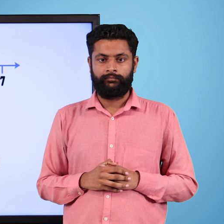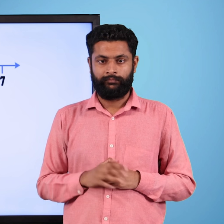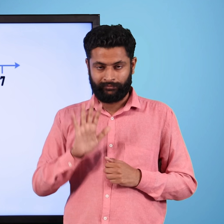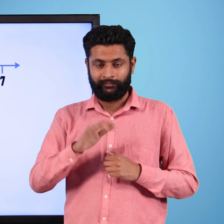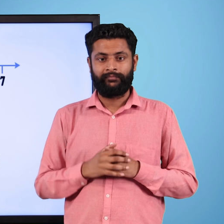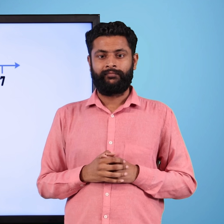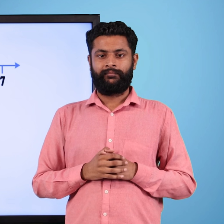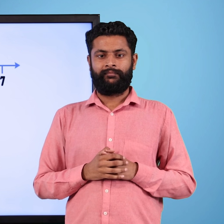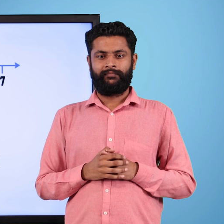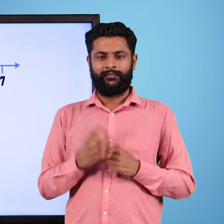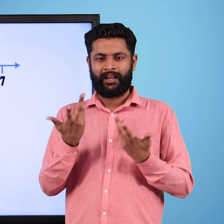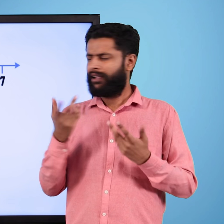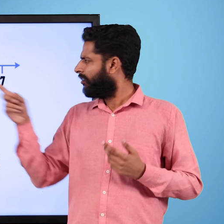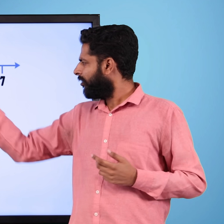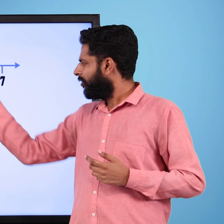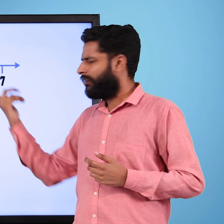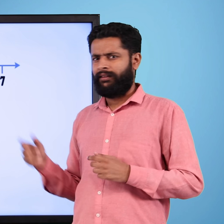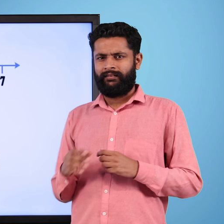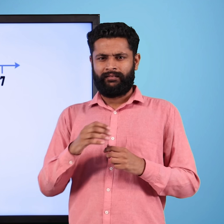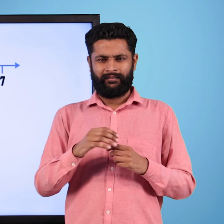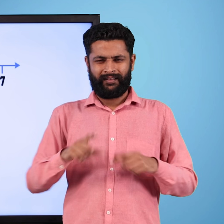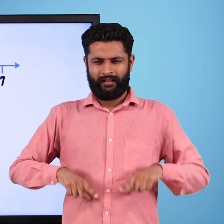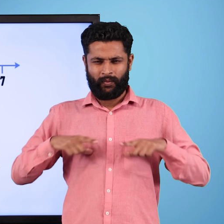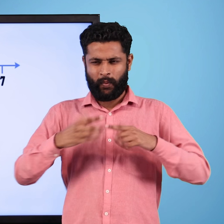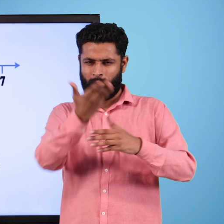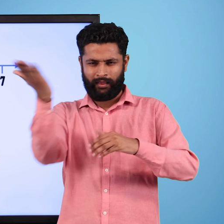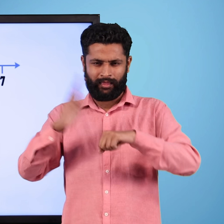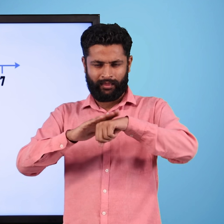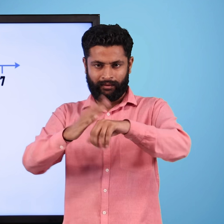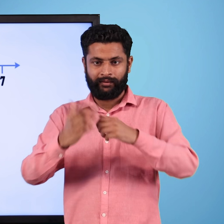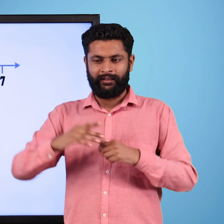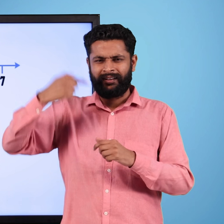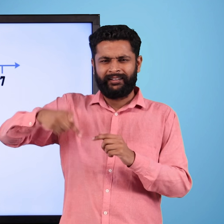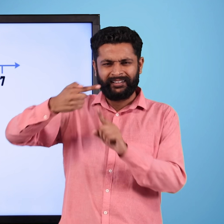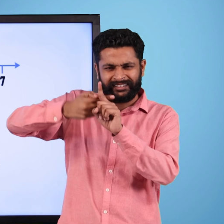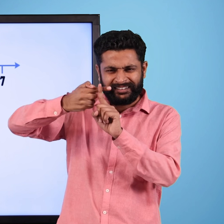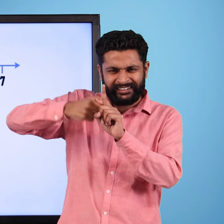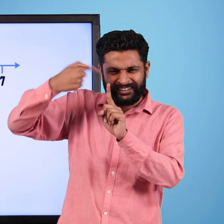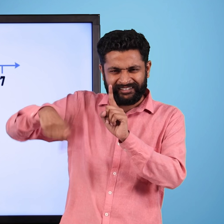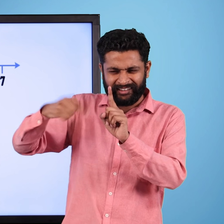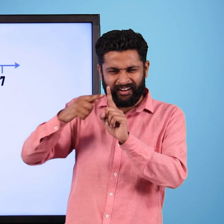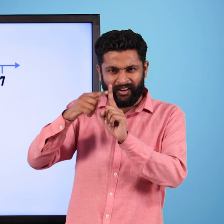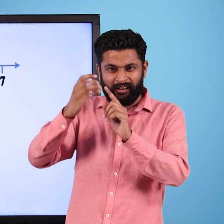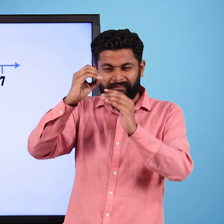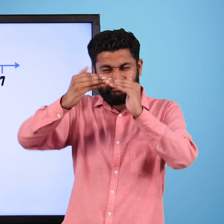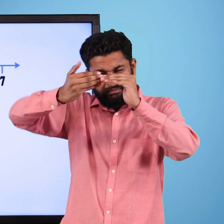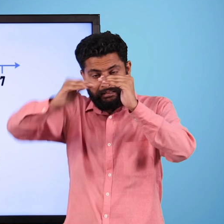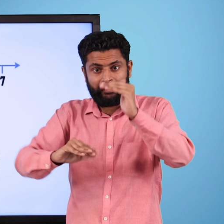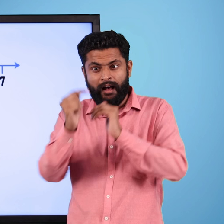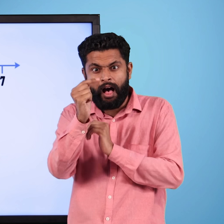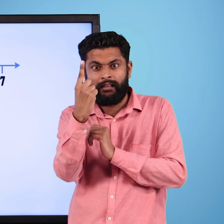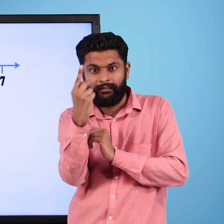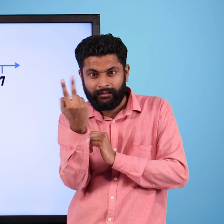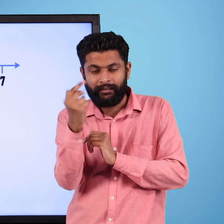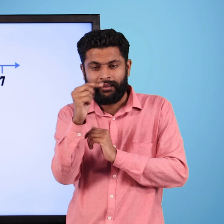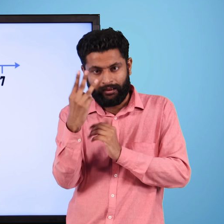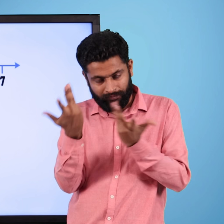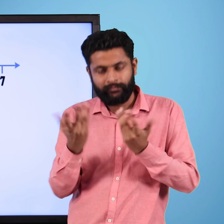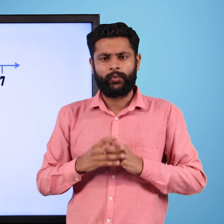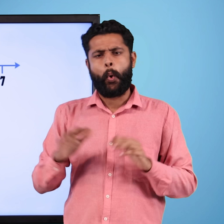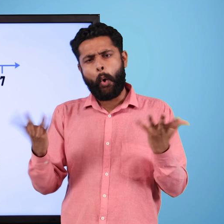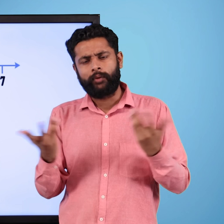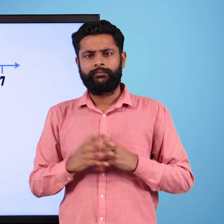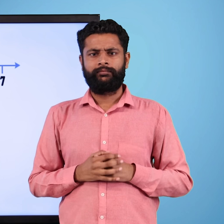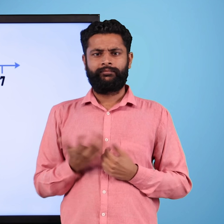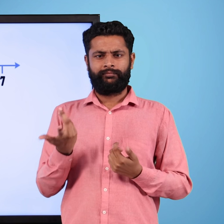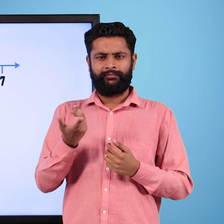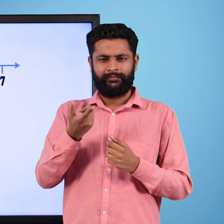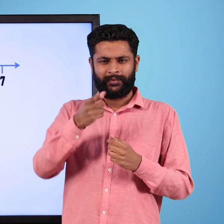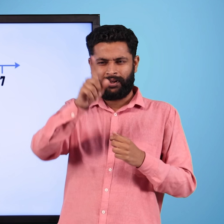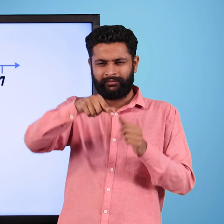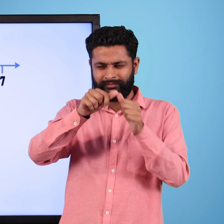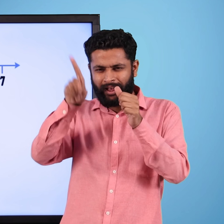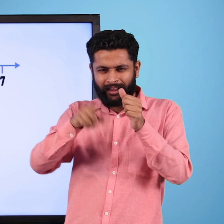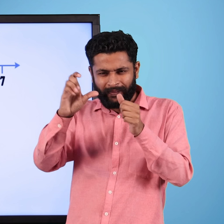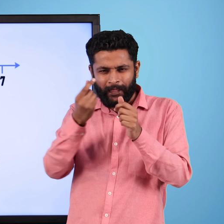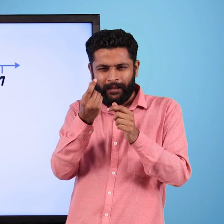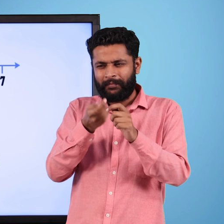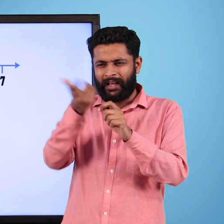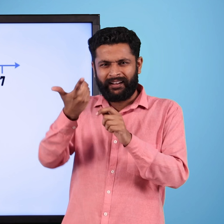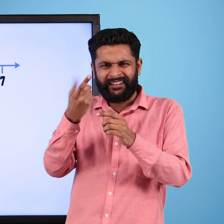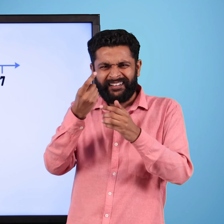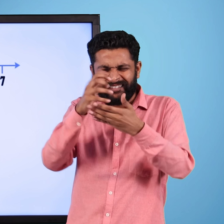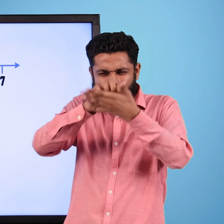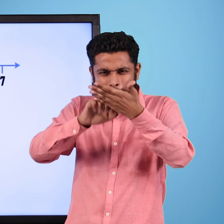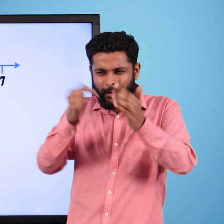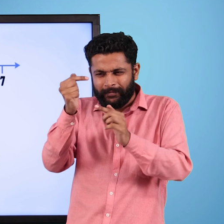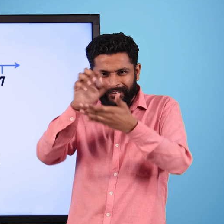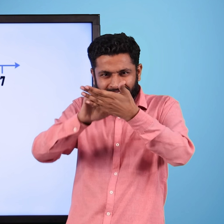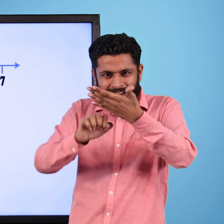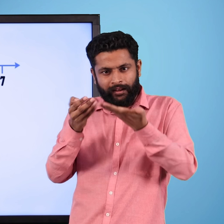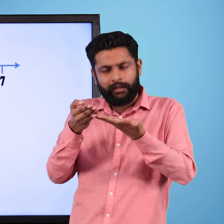In real life, we use such numbers for temperature, for debit account, etc.